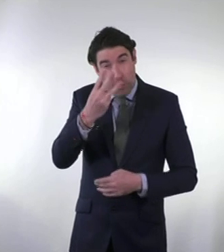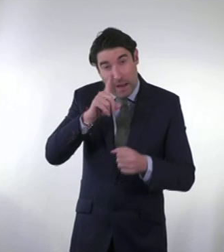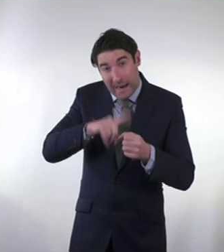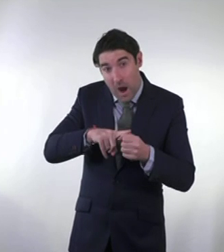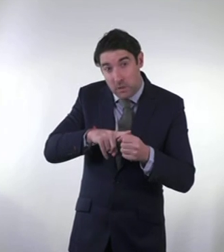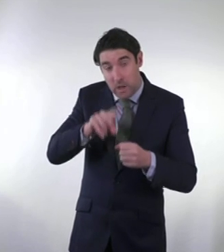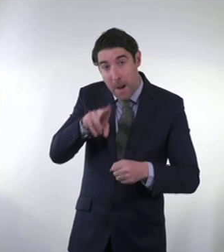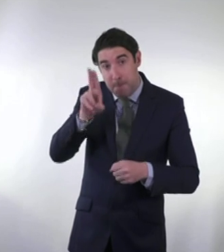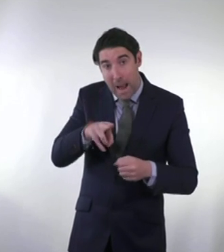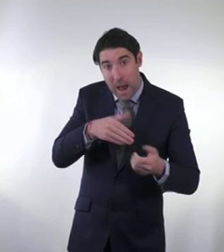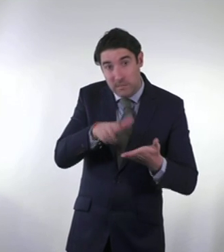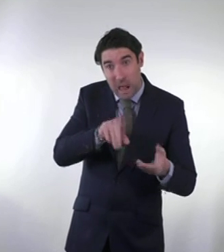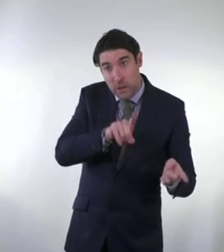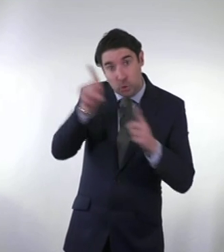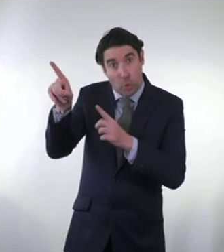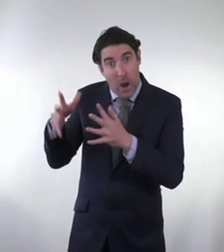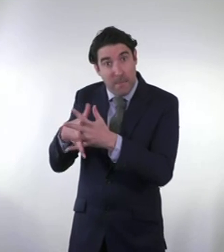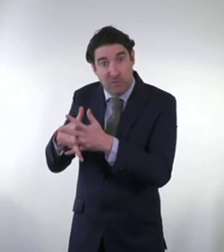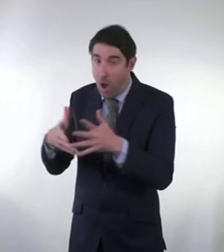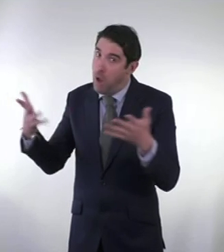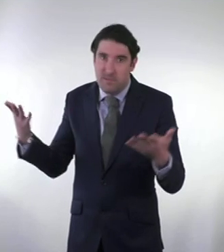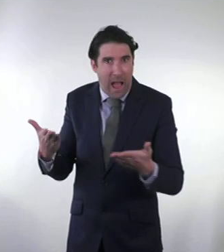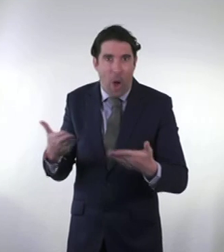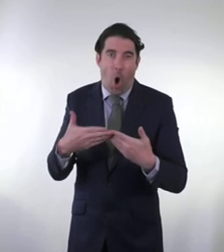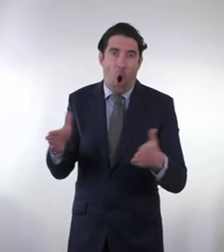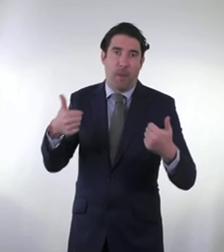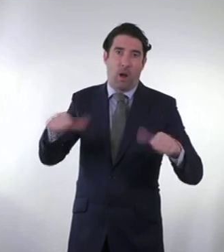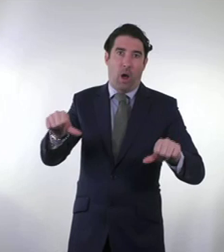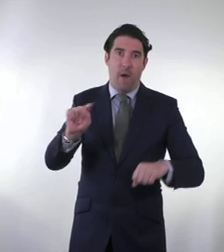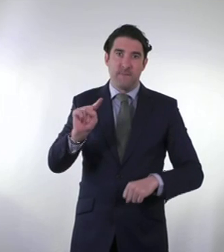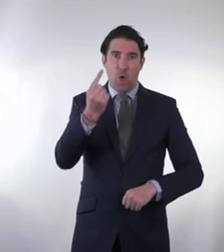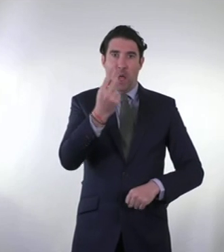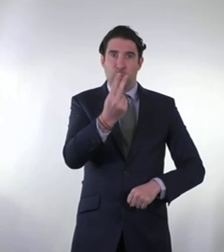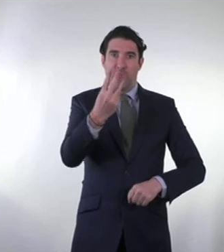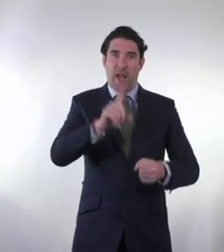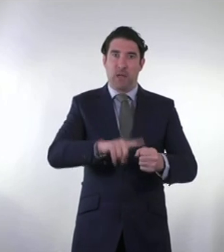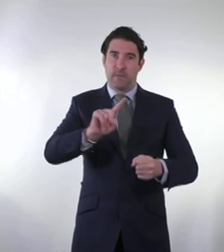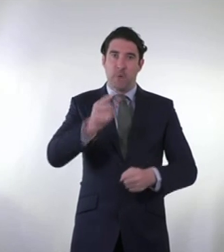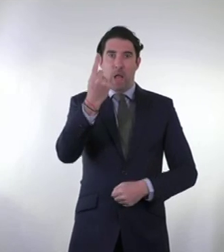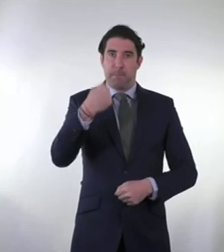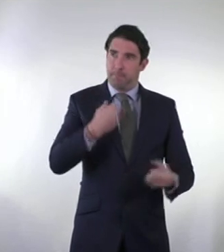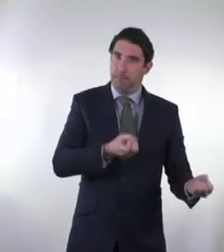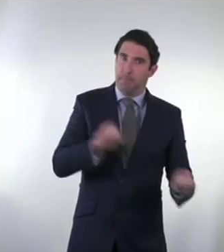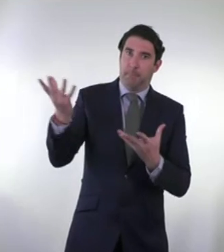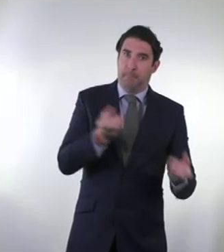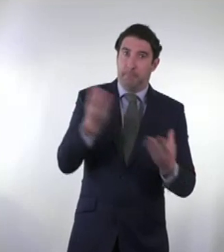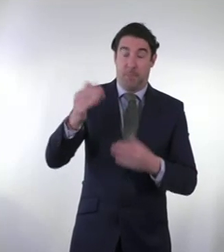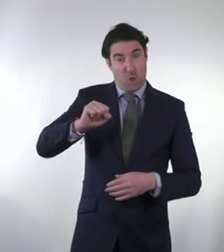That is a fact of which the right hon. Gentleman might, with advantage, inform his electorate in Scotland.